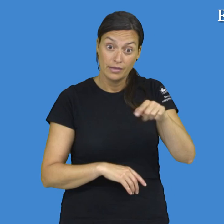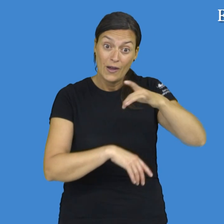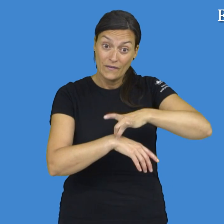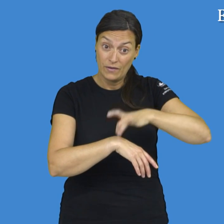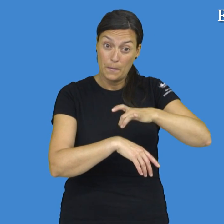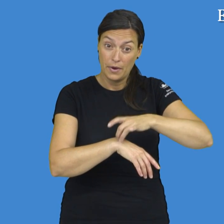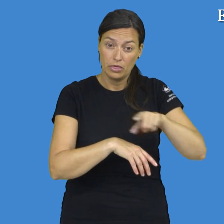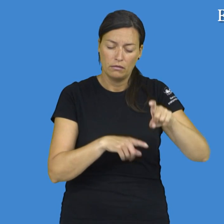enfermo